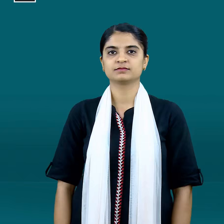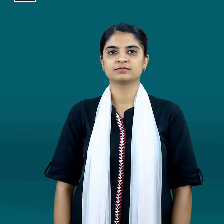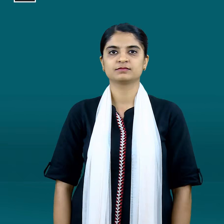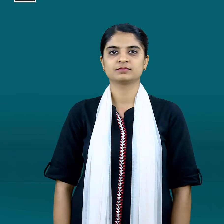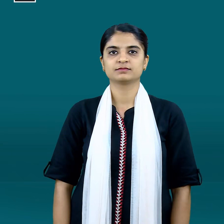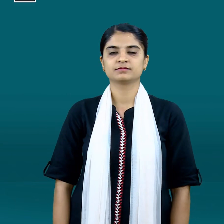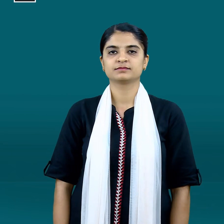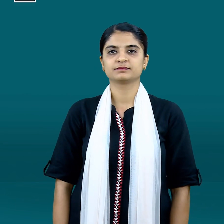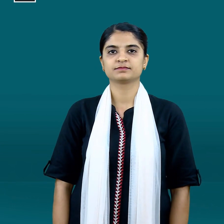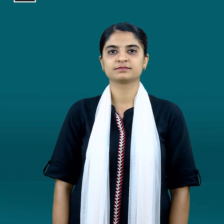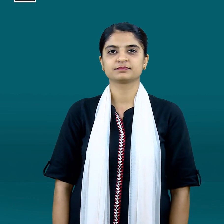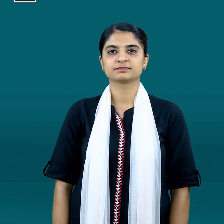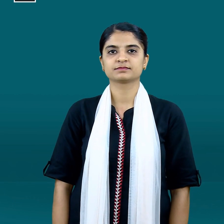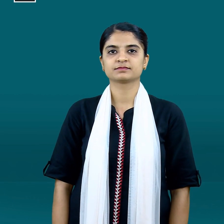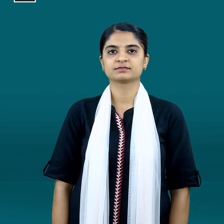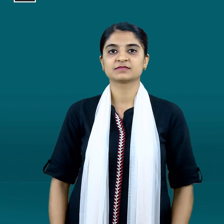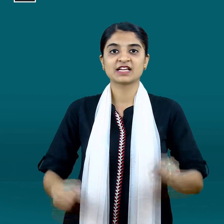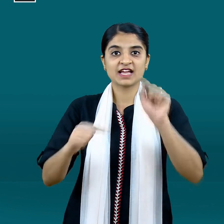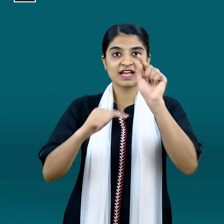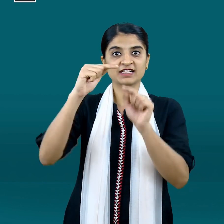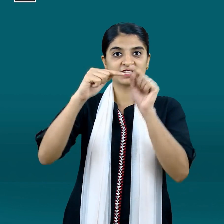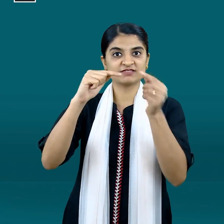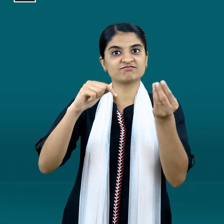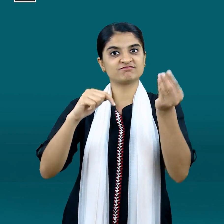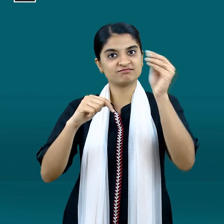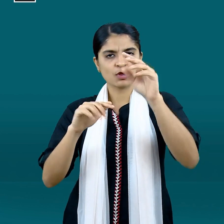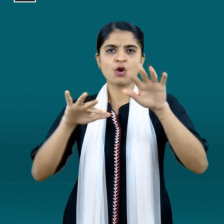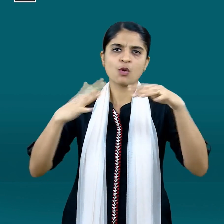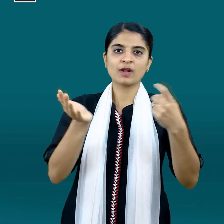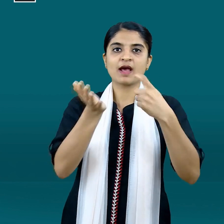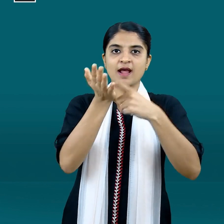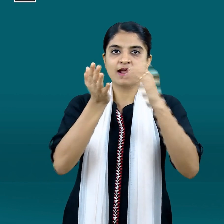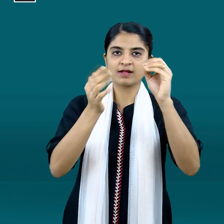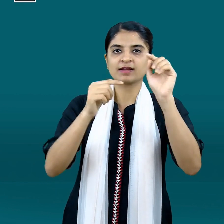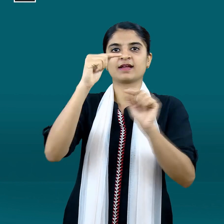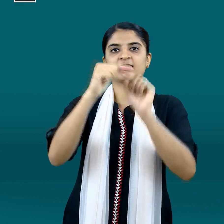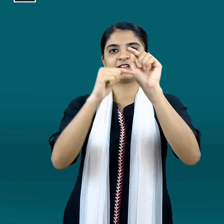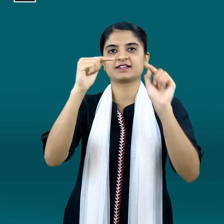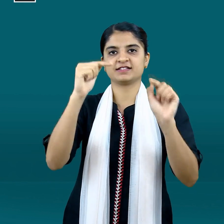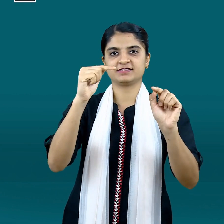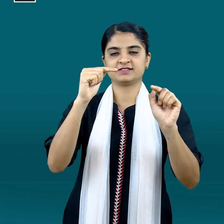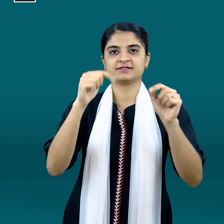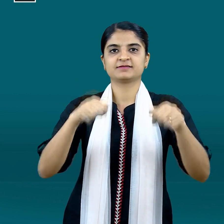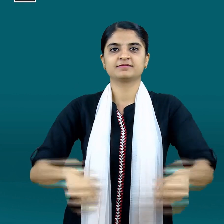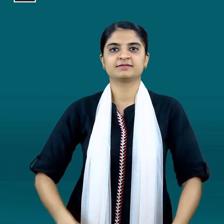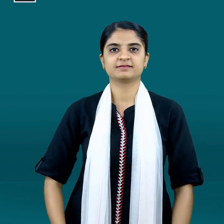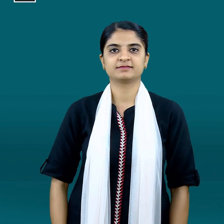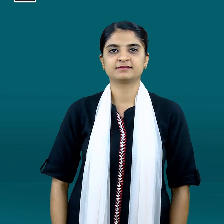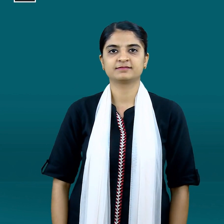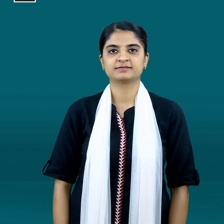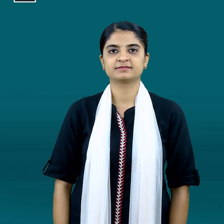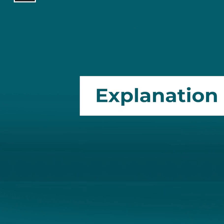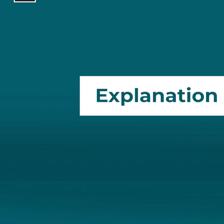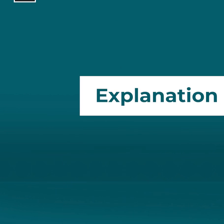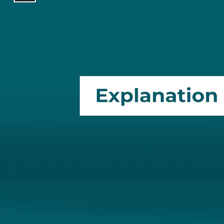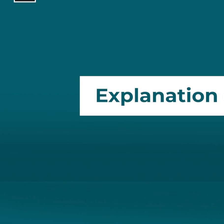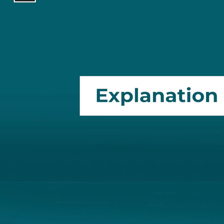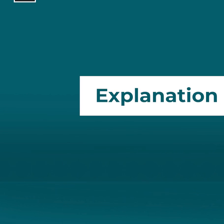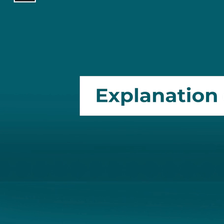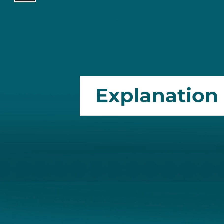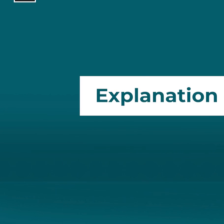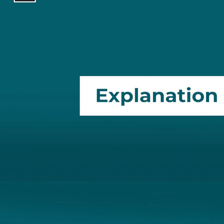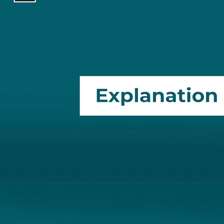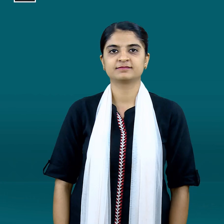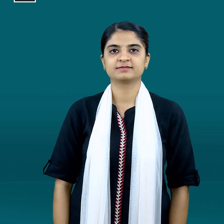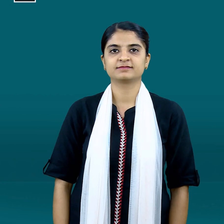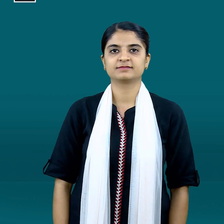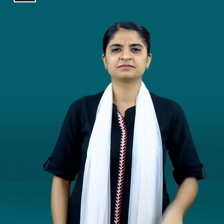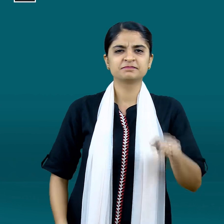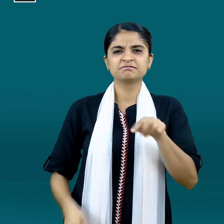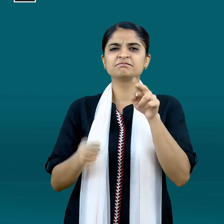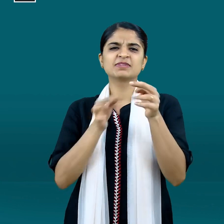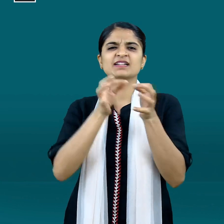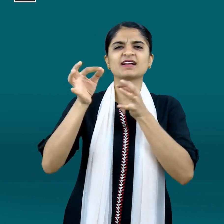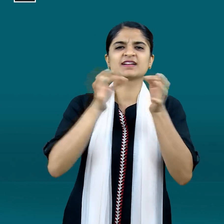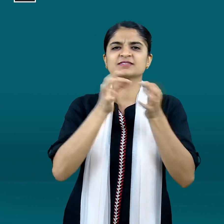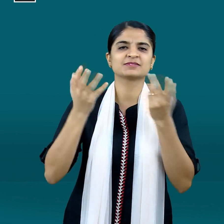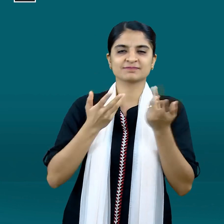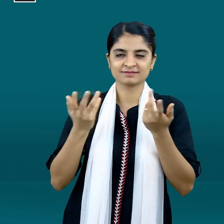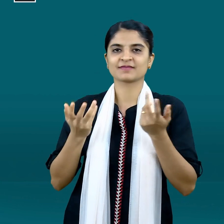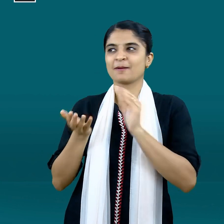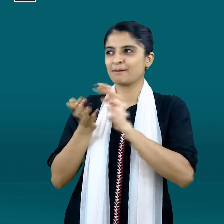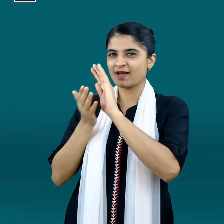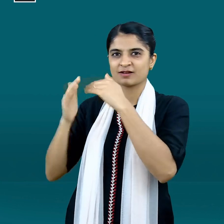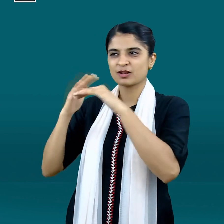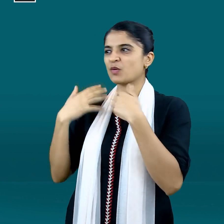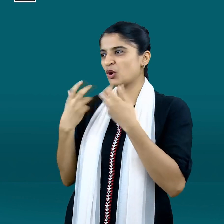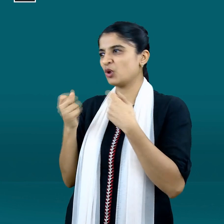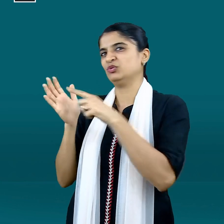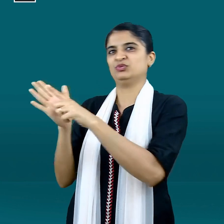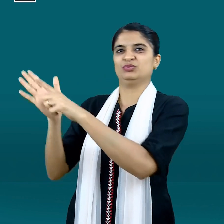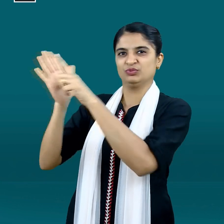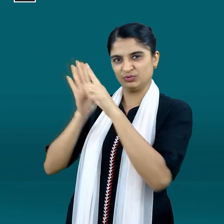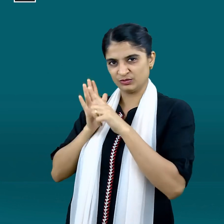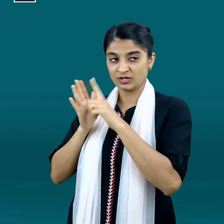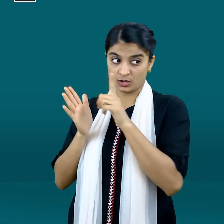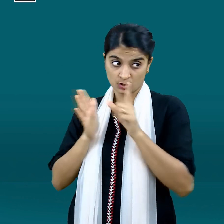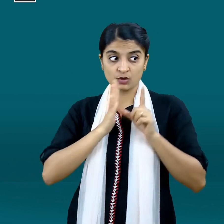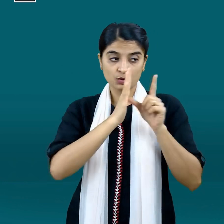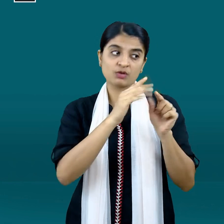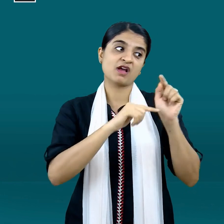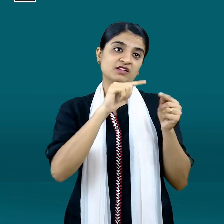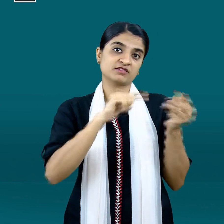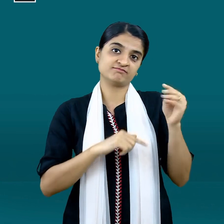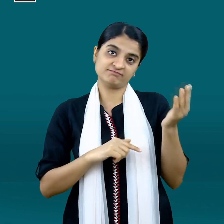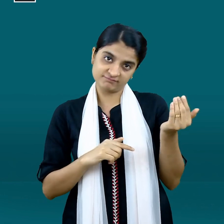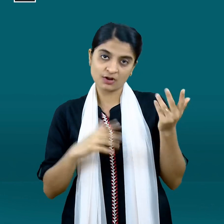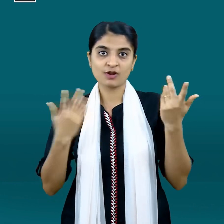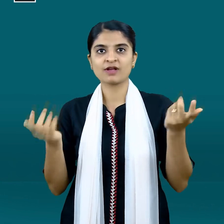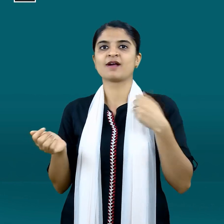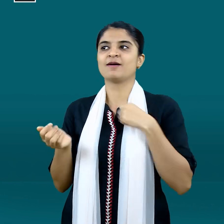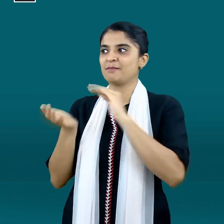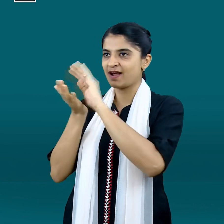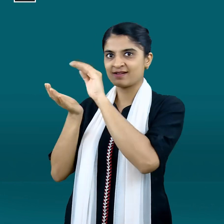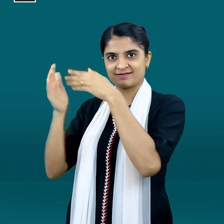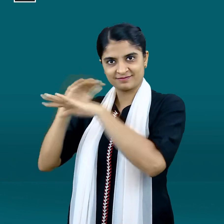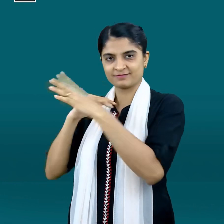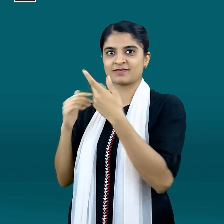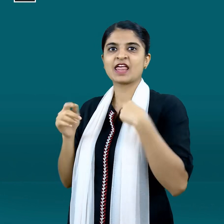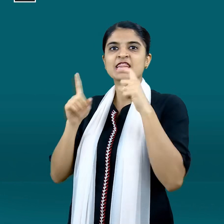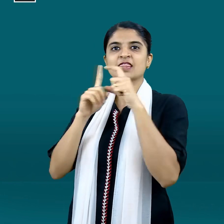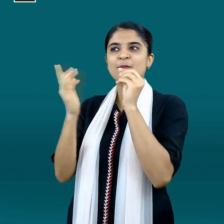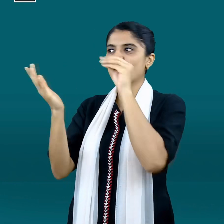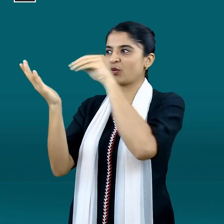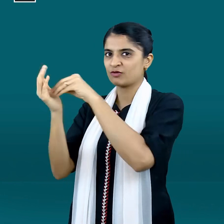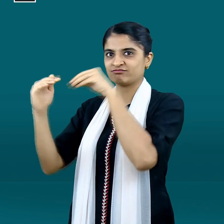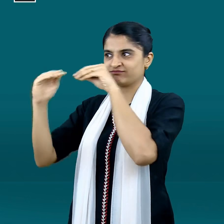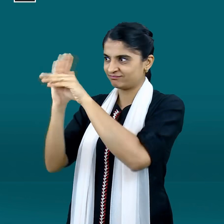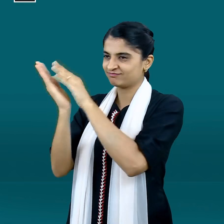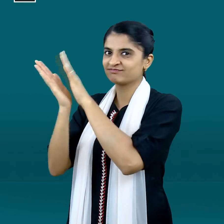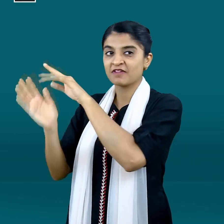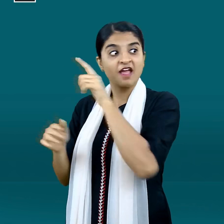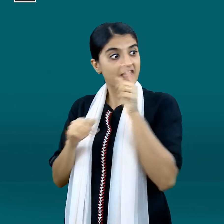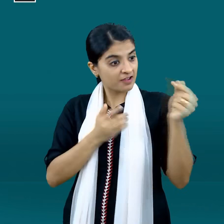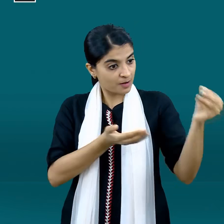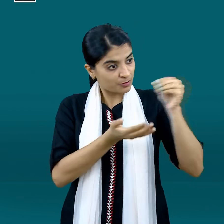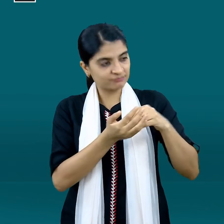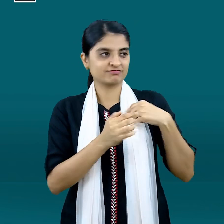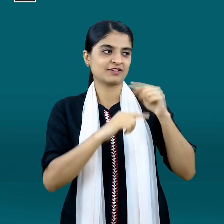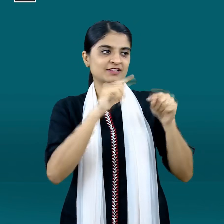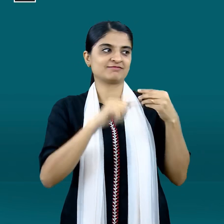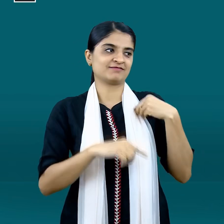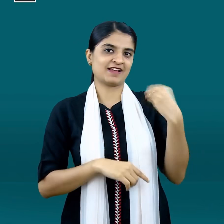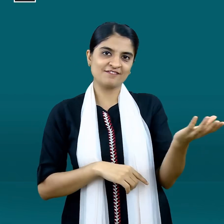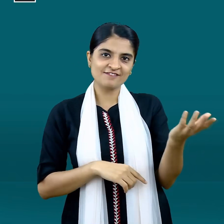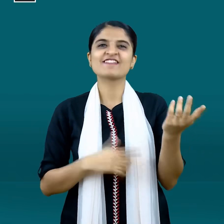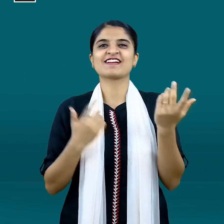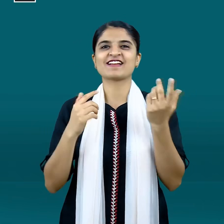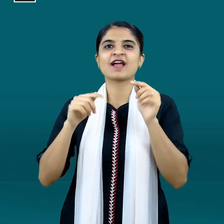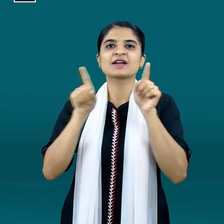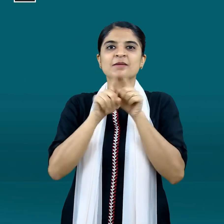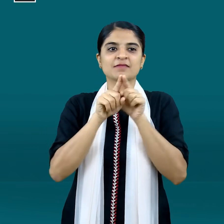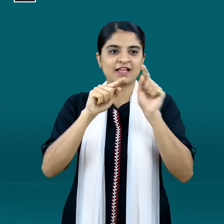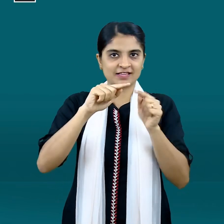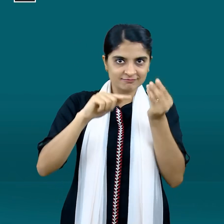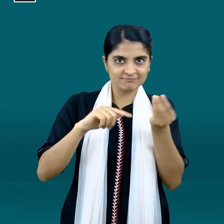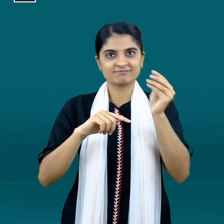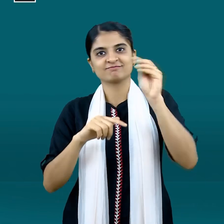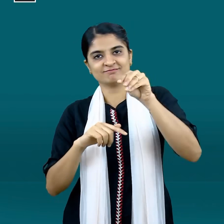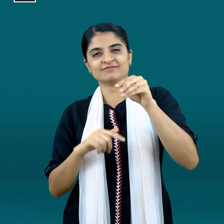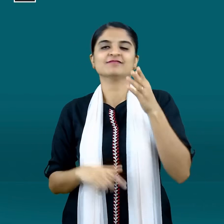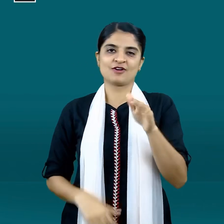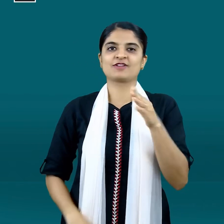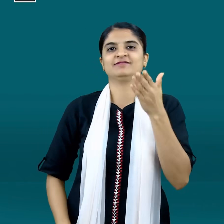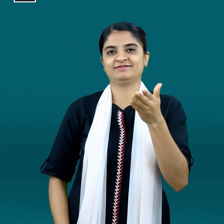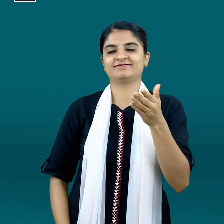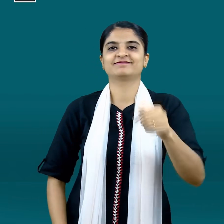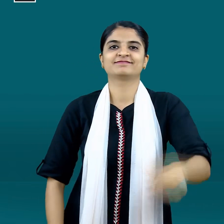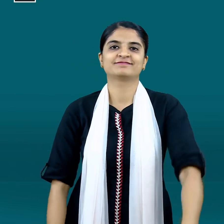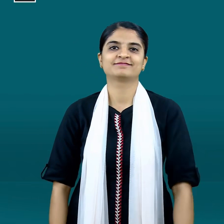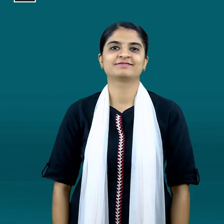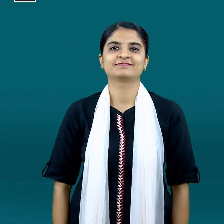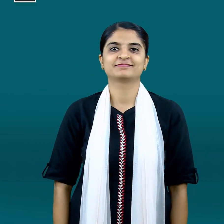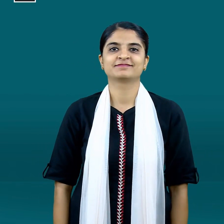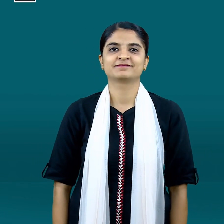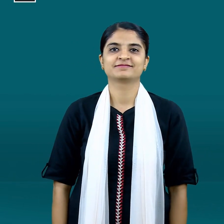Interest rate